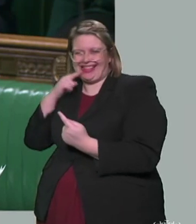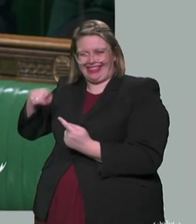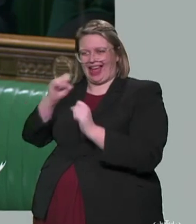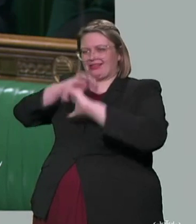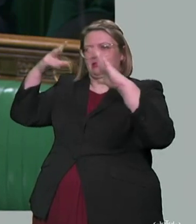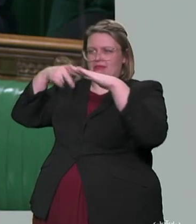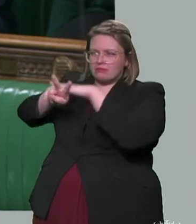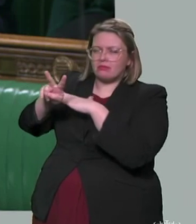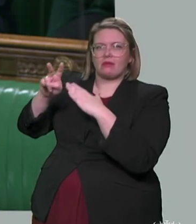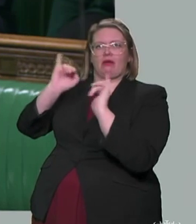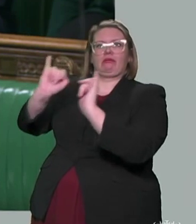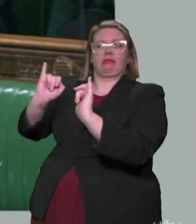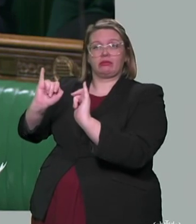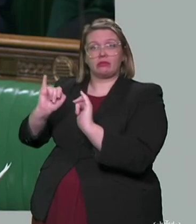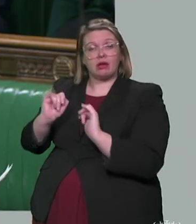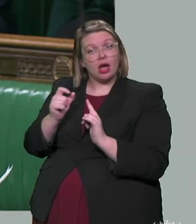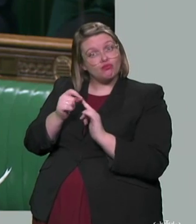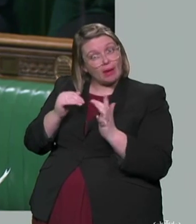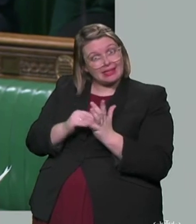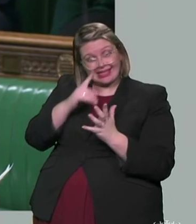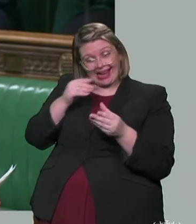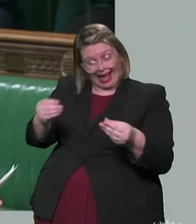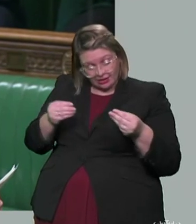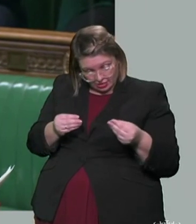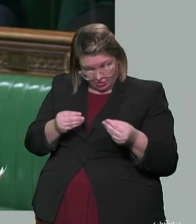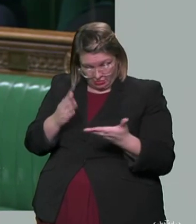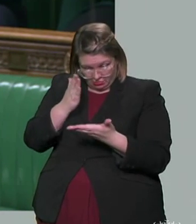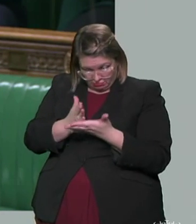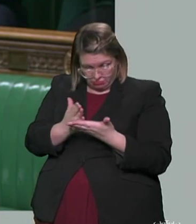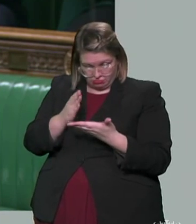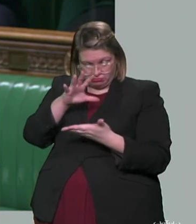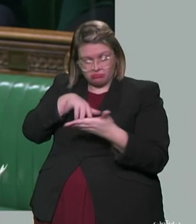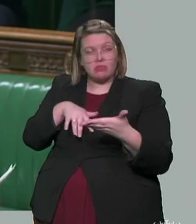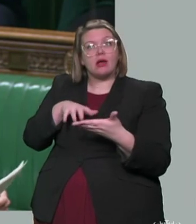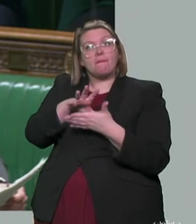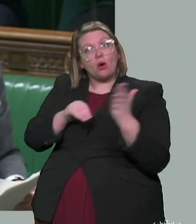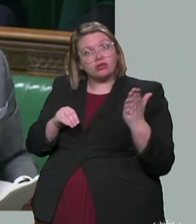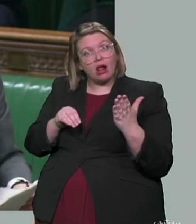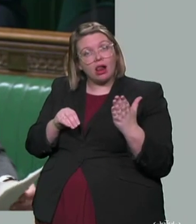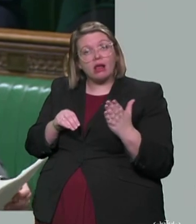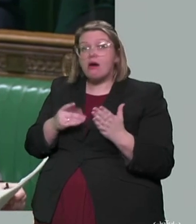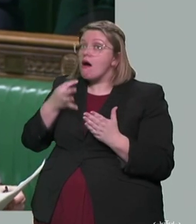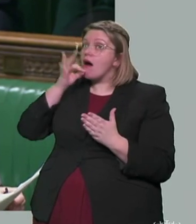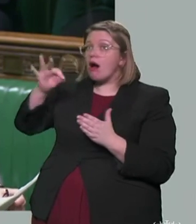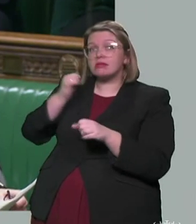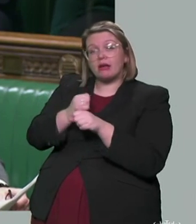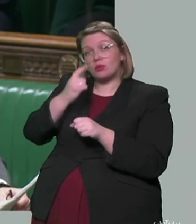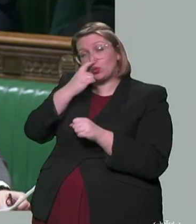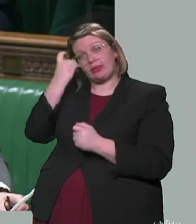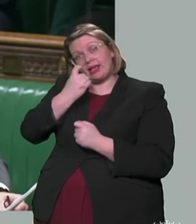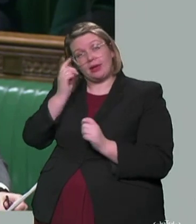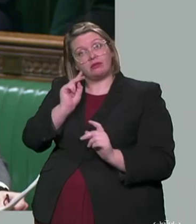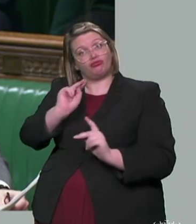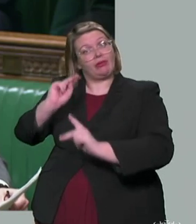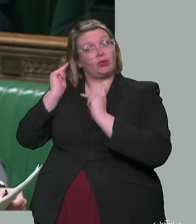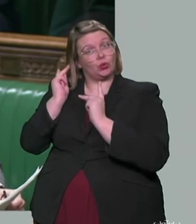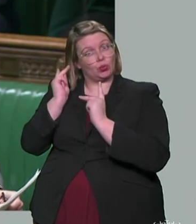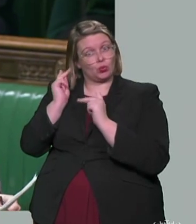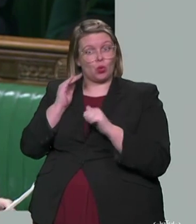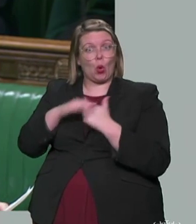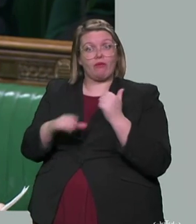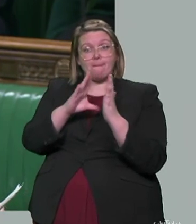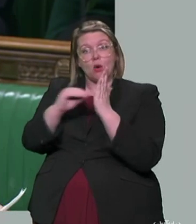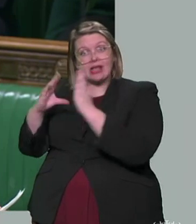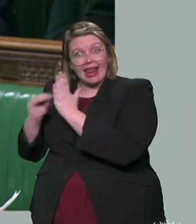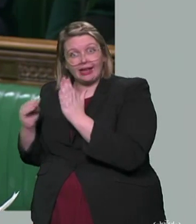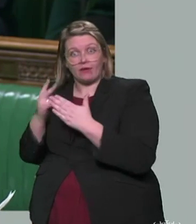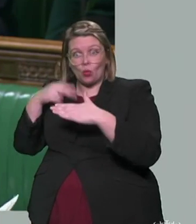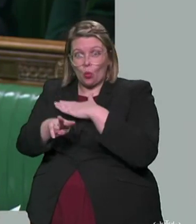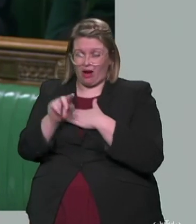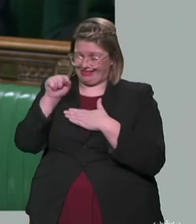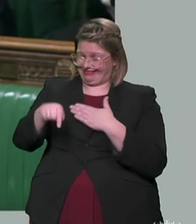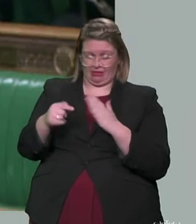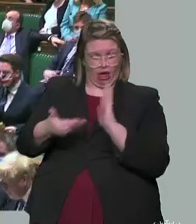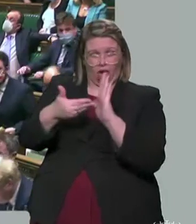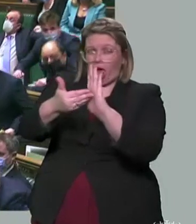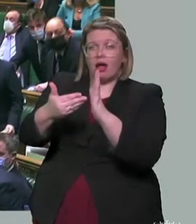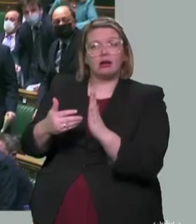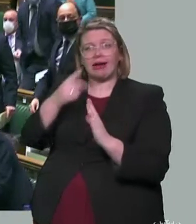Does the Prime Minister trust the modelling he is getting, and will the Government consider an inquiry into the use of modelling and forecasts, many of which have been found to be unrelated to reality?